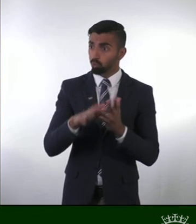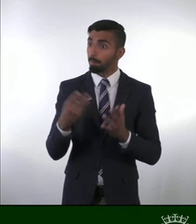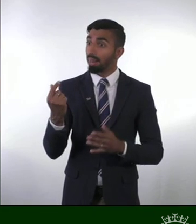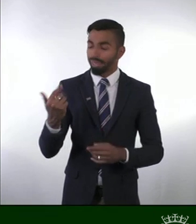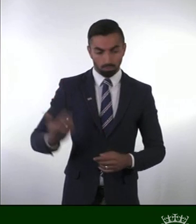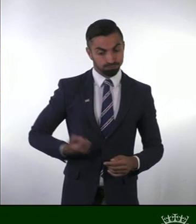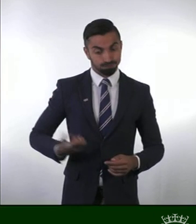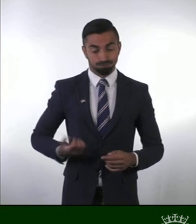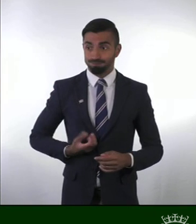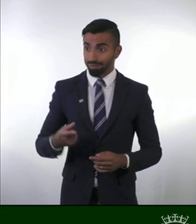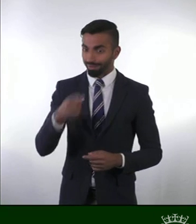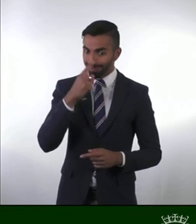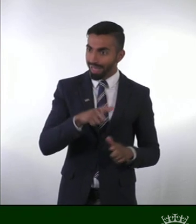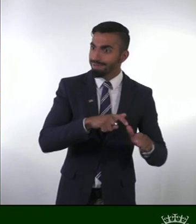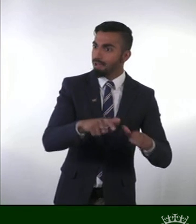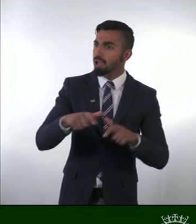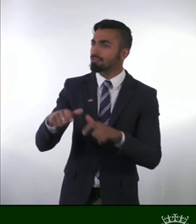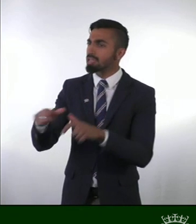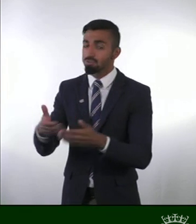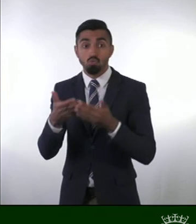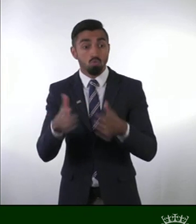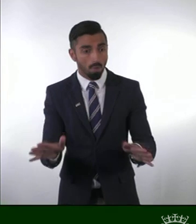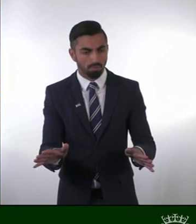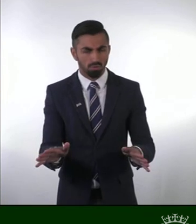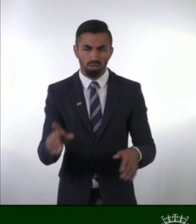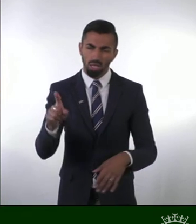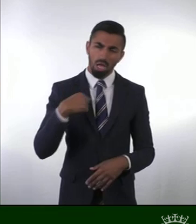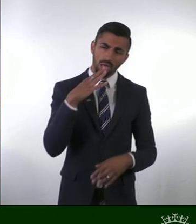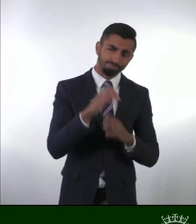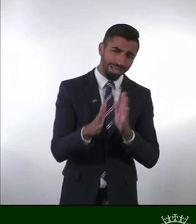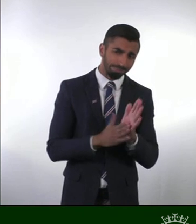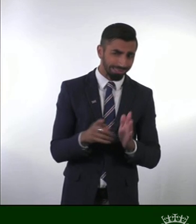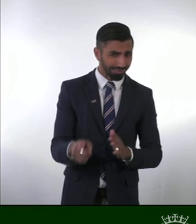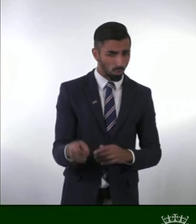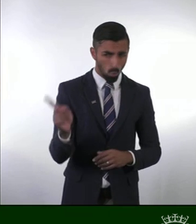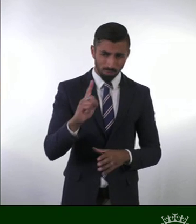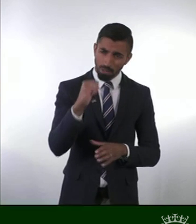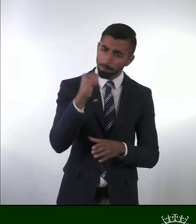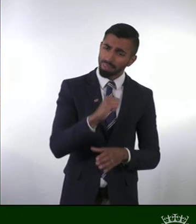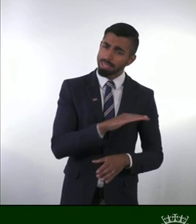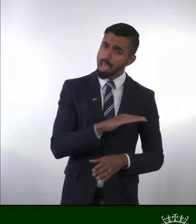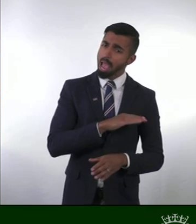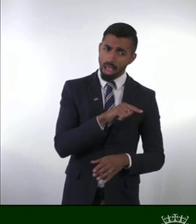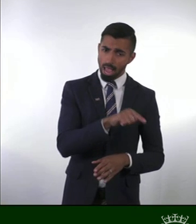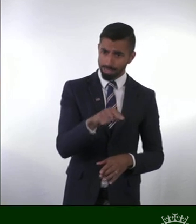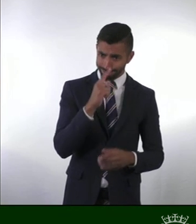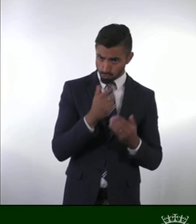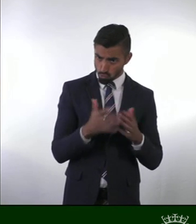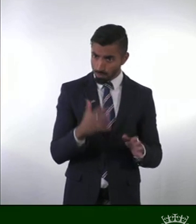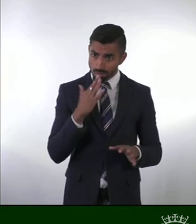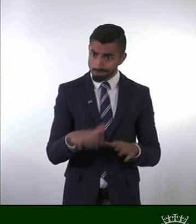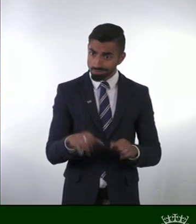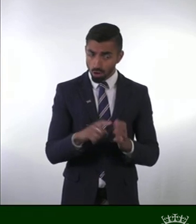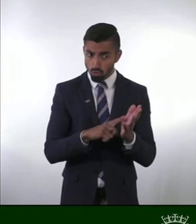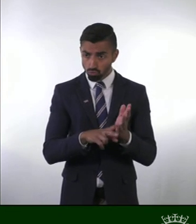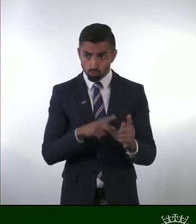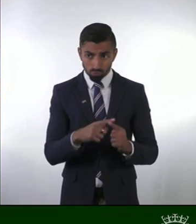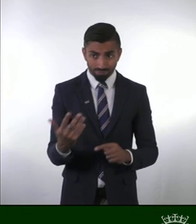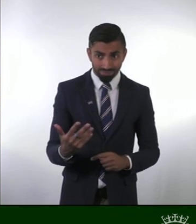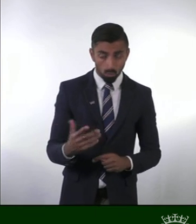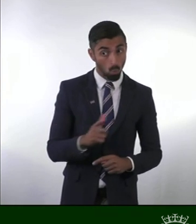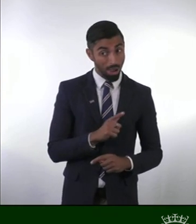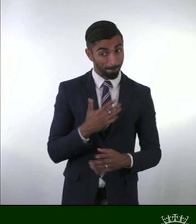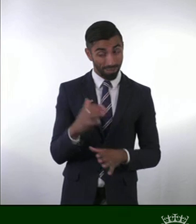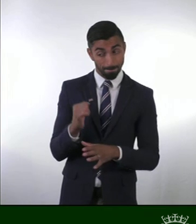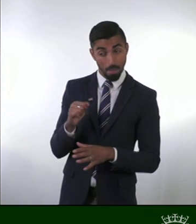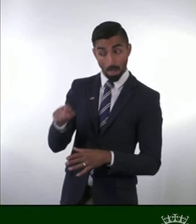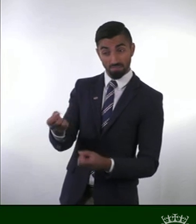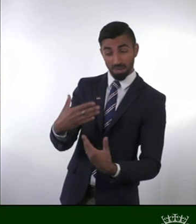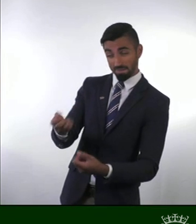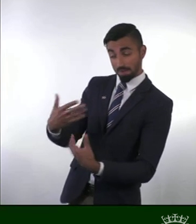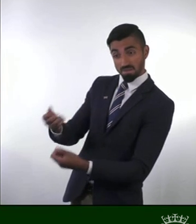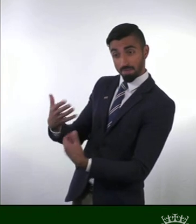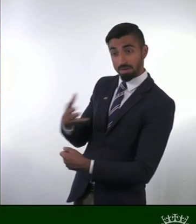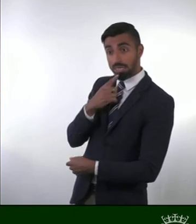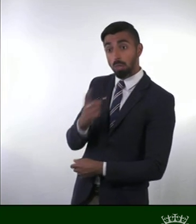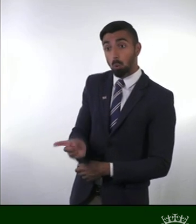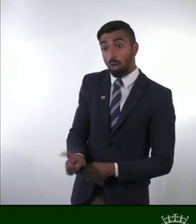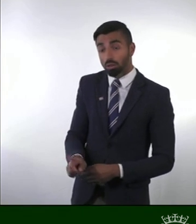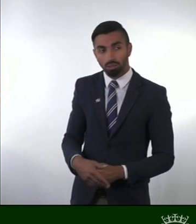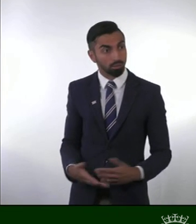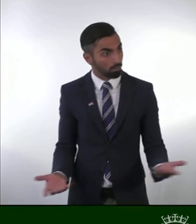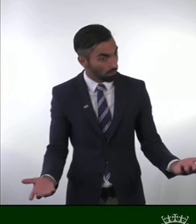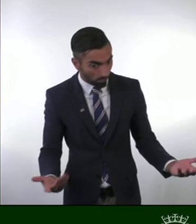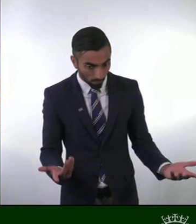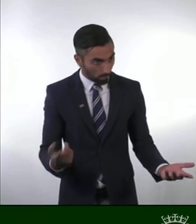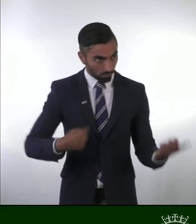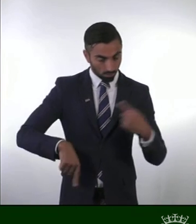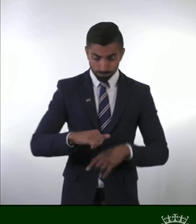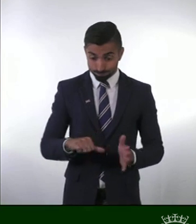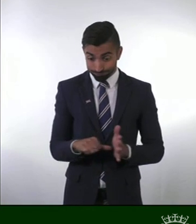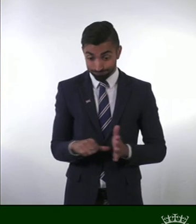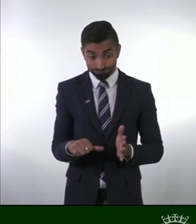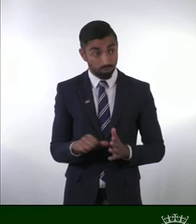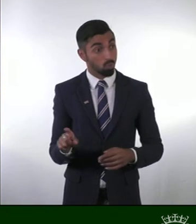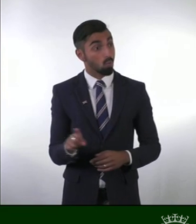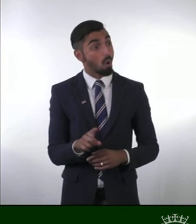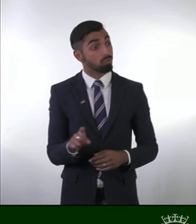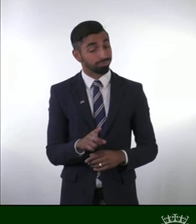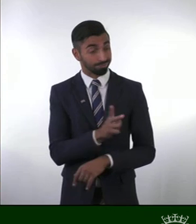Would the Prime Minister give full consideration to allowing beer gardens also to reopen from 15 June, as the feedback that I am receiving is that many pubs are now facing the unpalatable and unwanted prospect of having to make staff redundant?